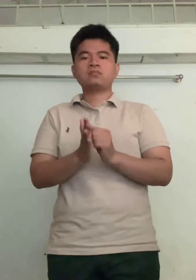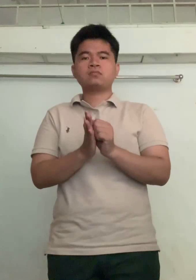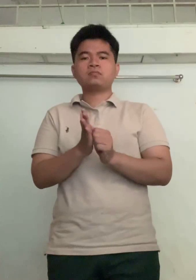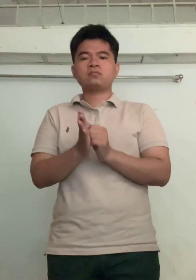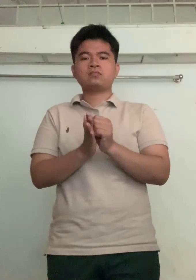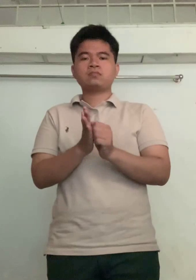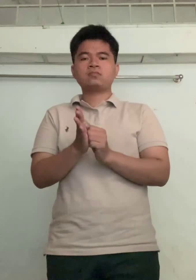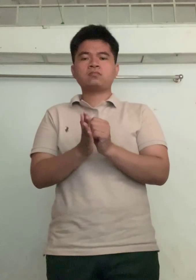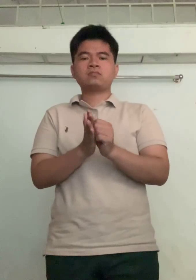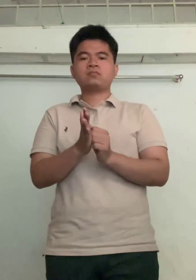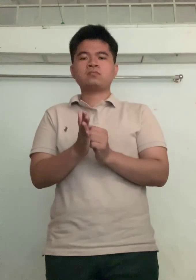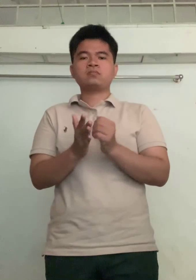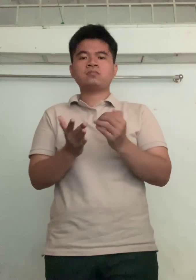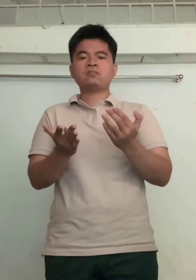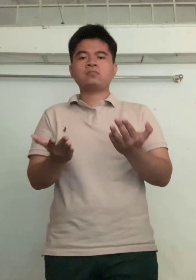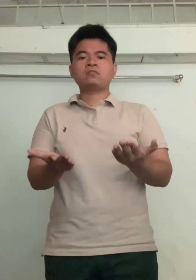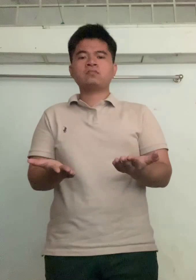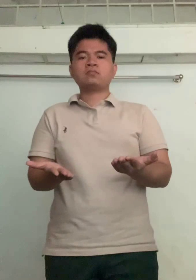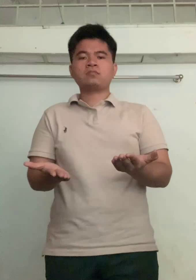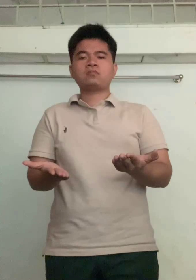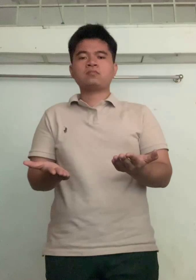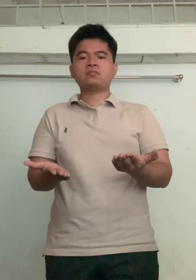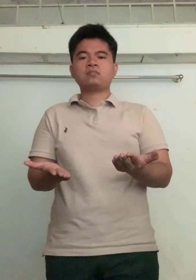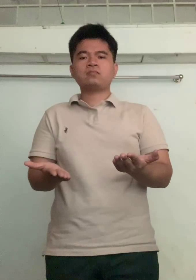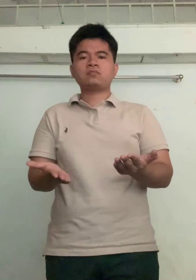thang nay